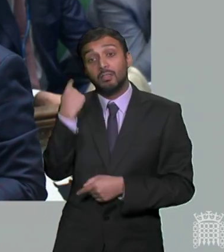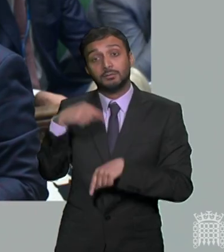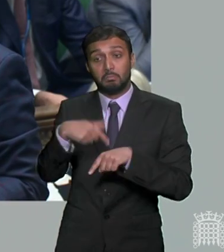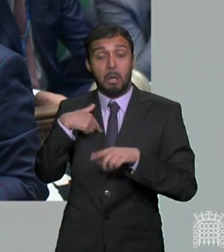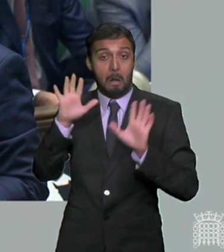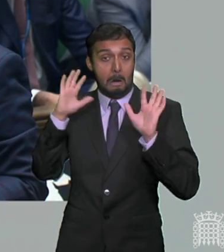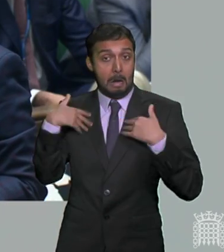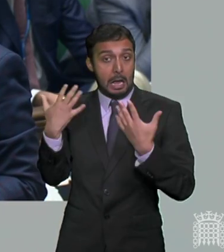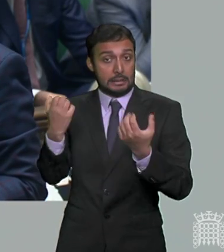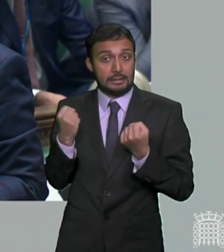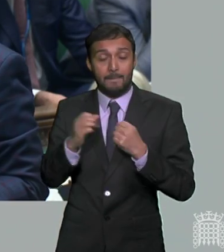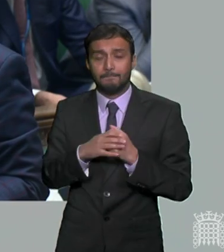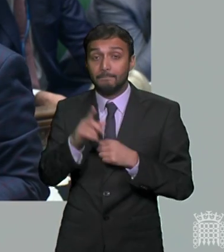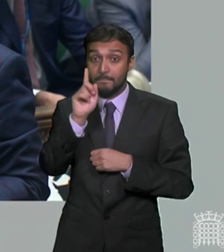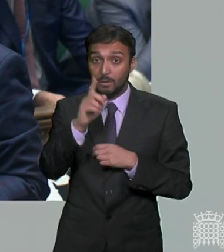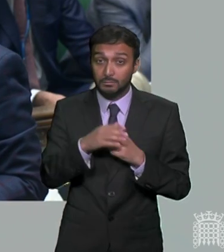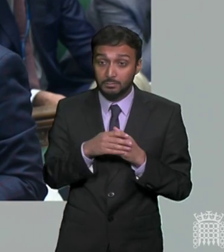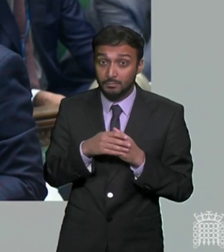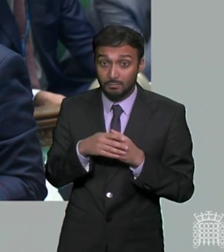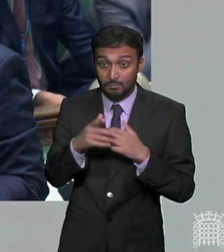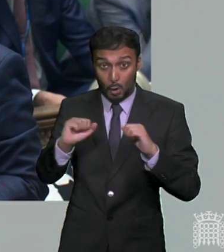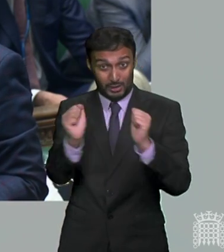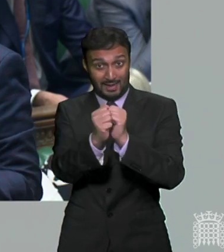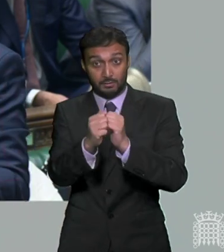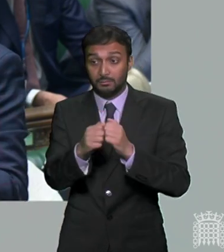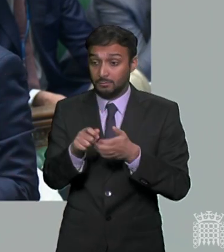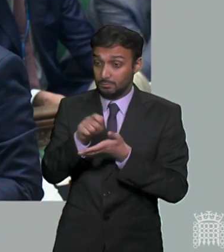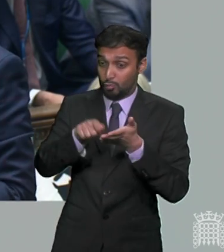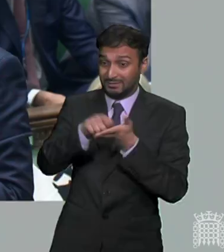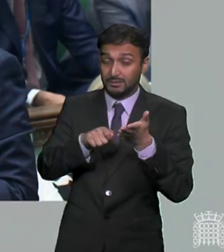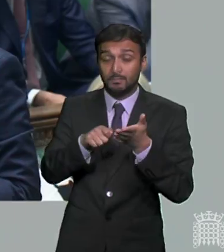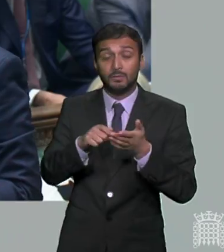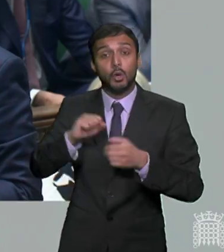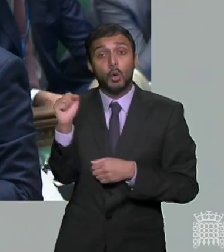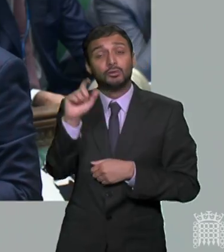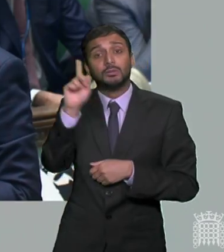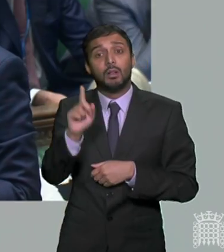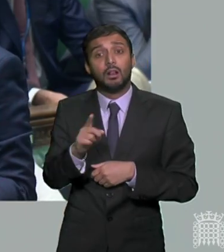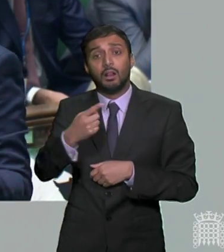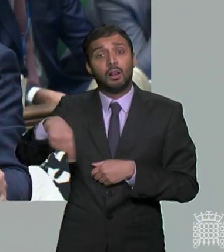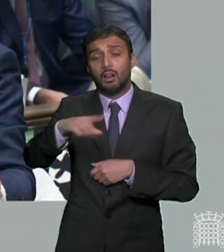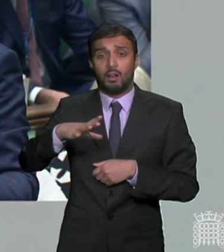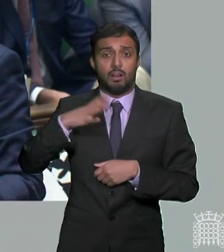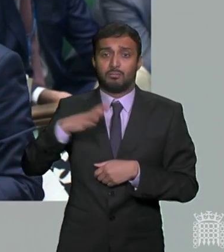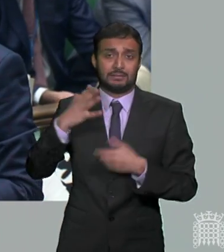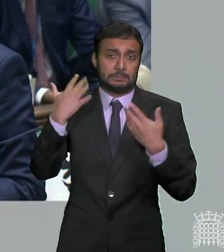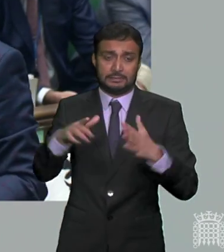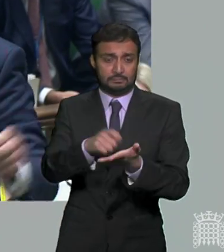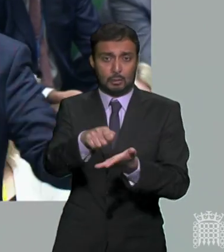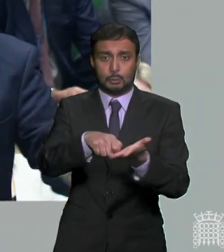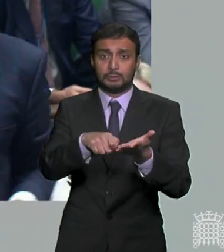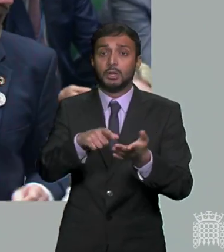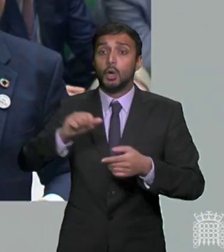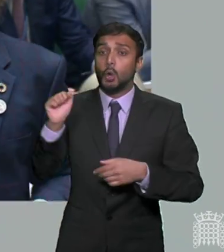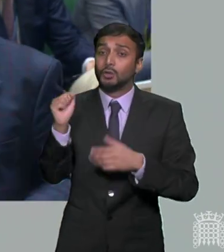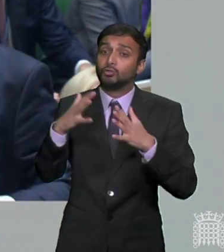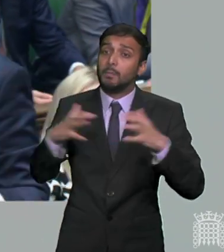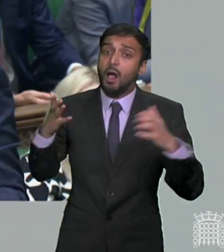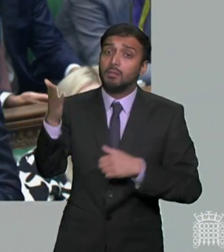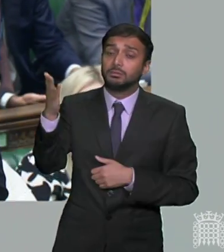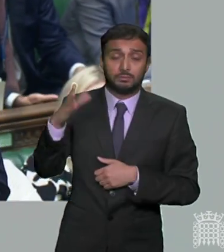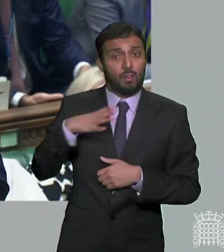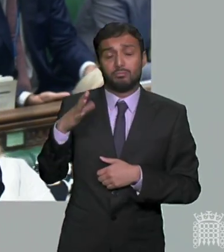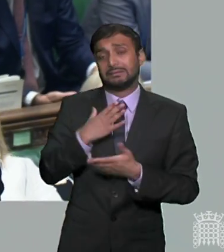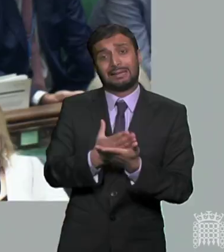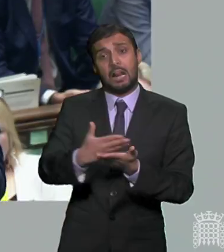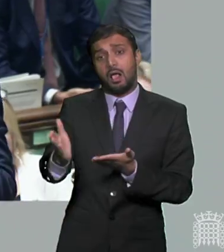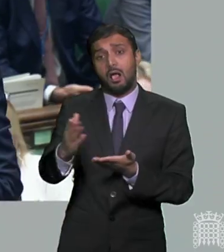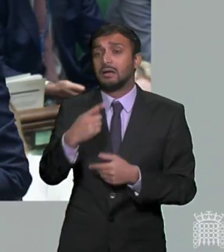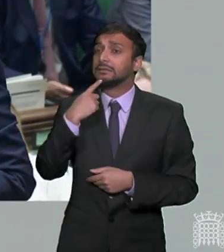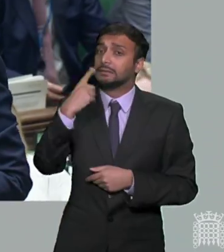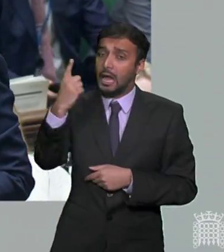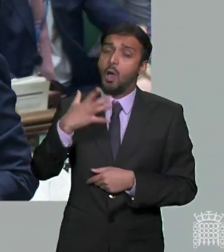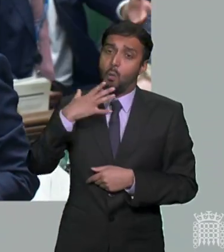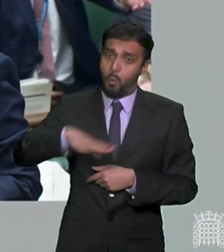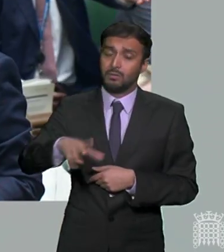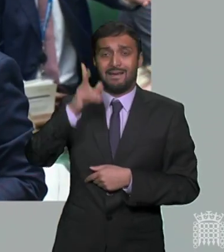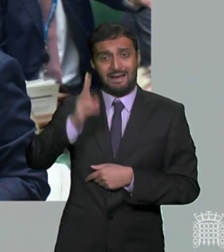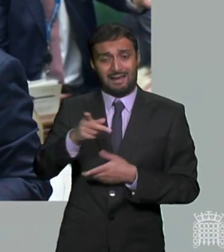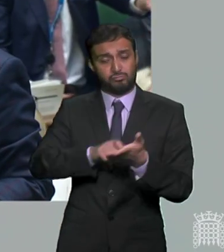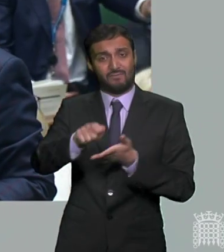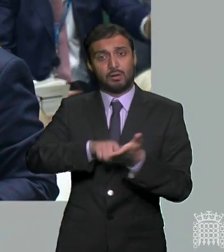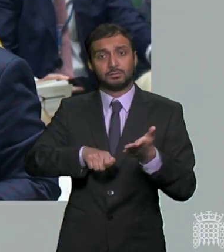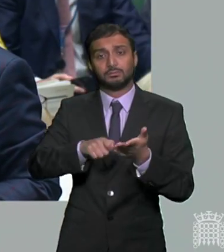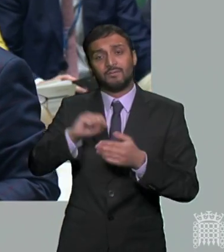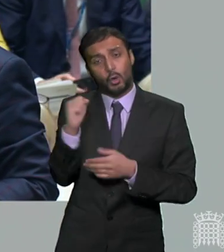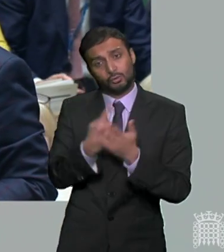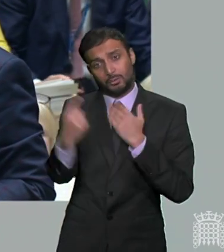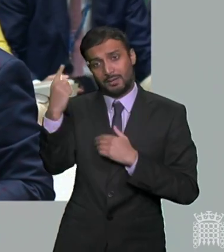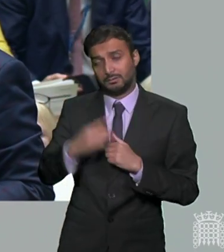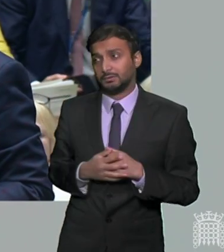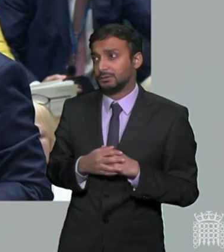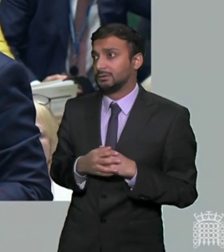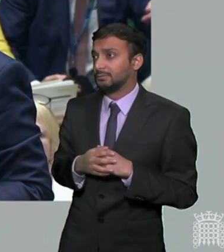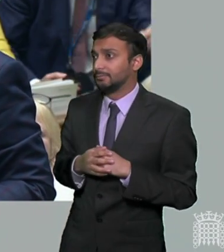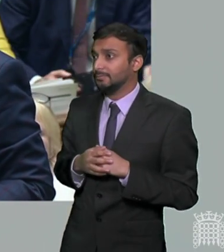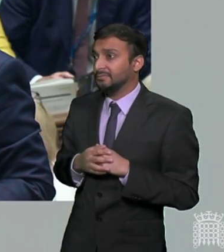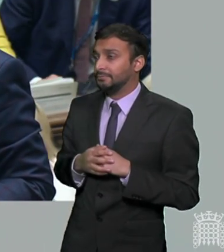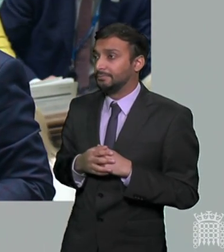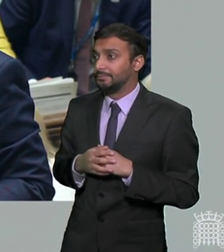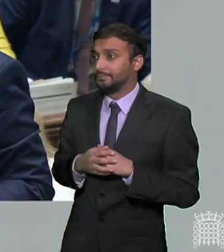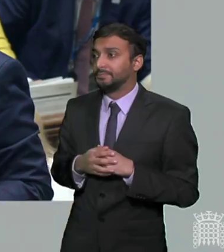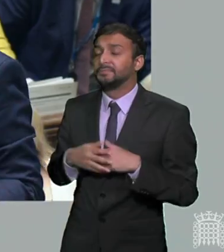By their consent and by democracy the Scottish people have already voted by a clear majority in the Scottish Parliament to have their say through a referendum on an independent future for Scotland.